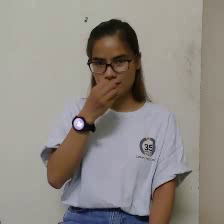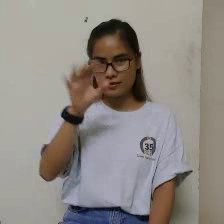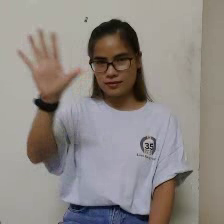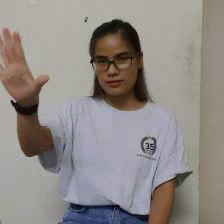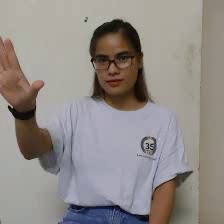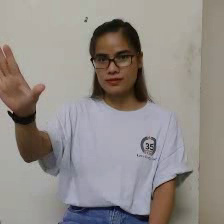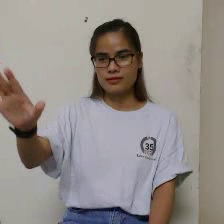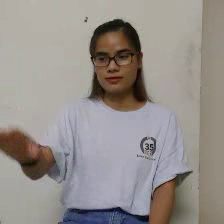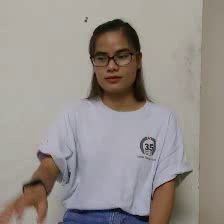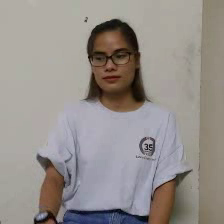Khai báo